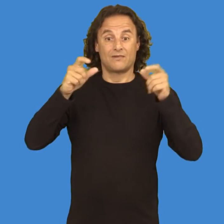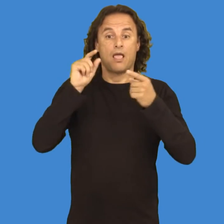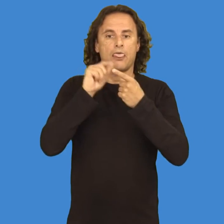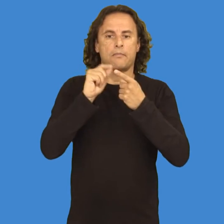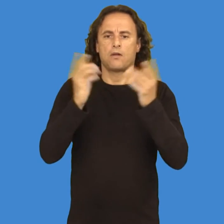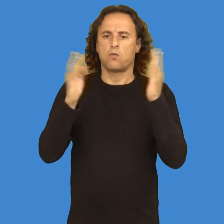diabetes